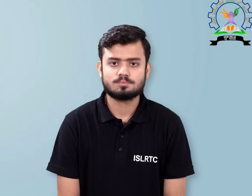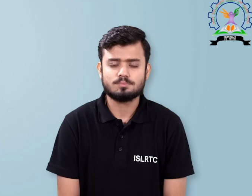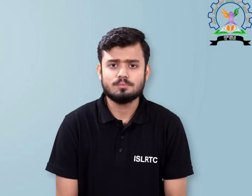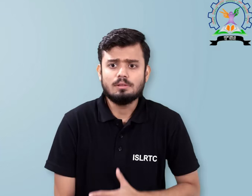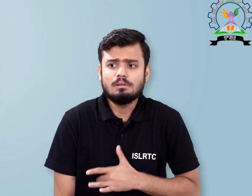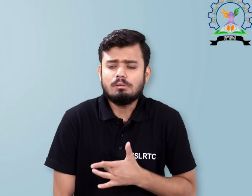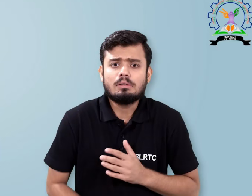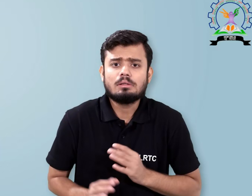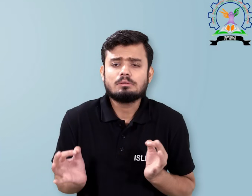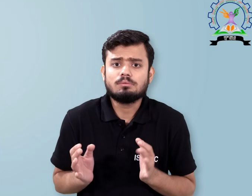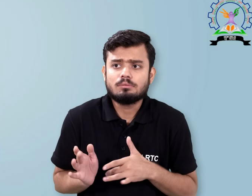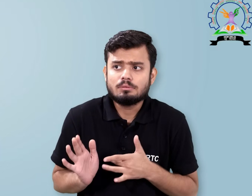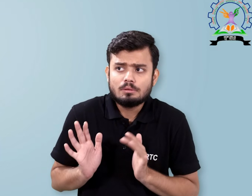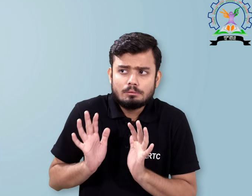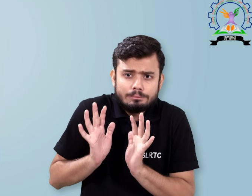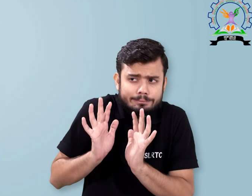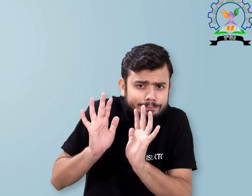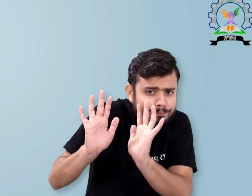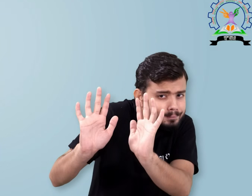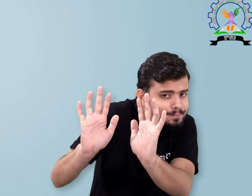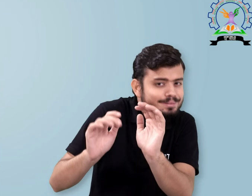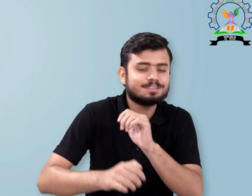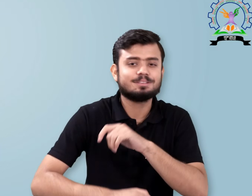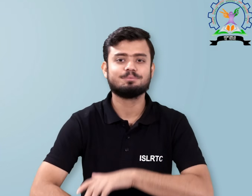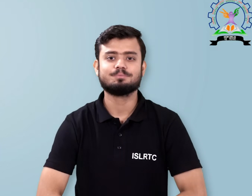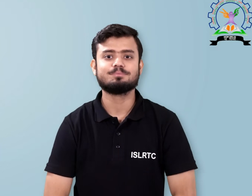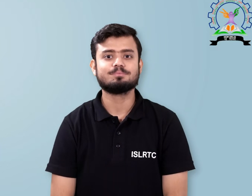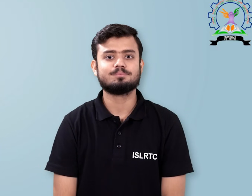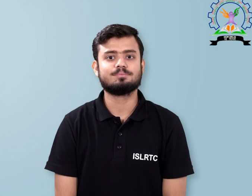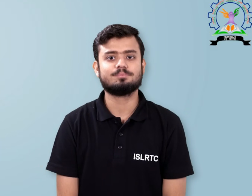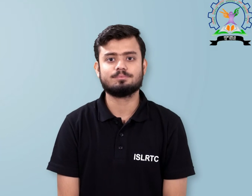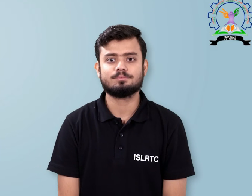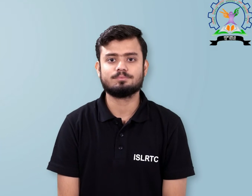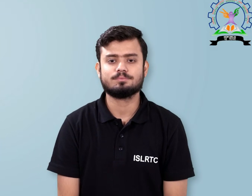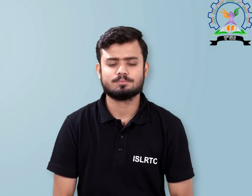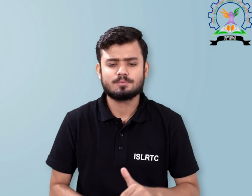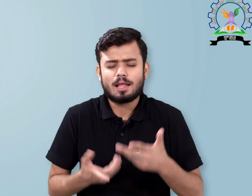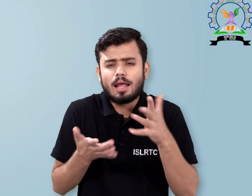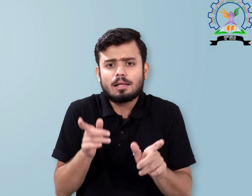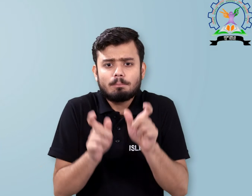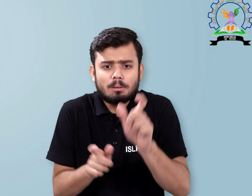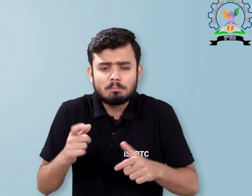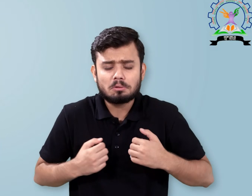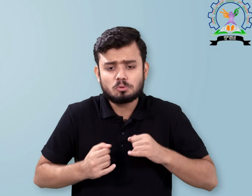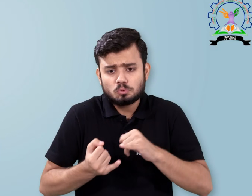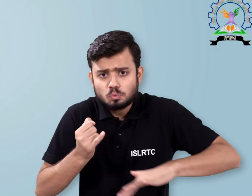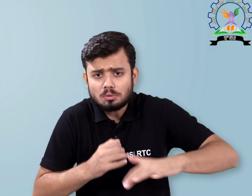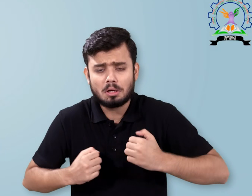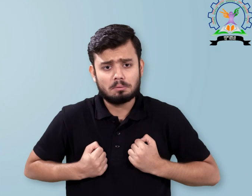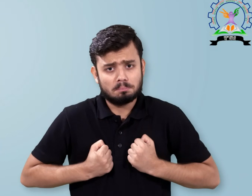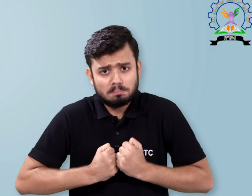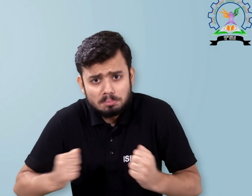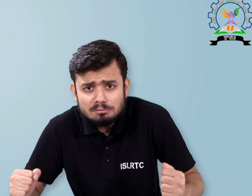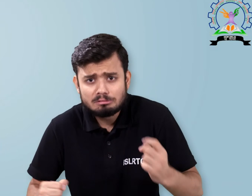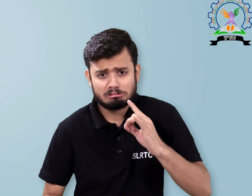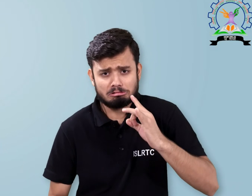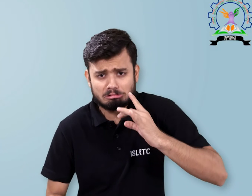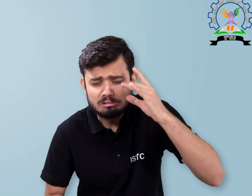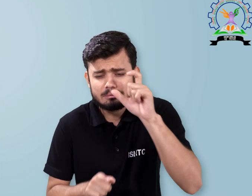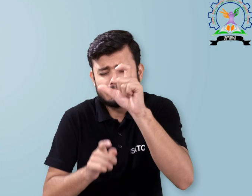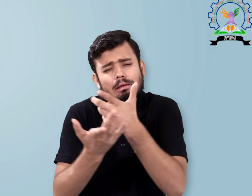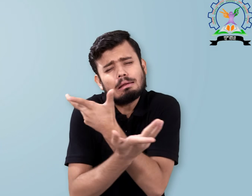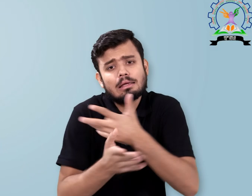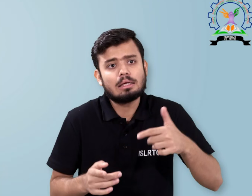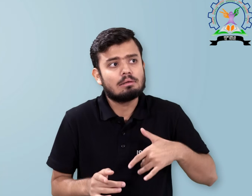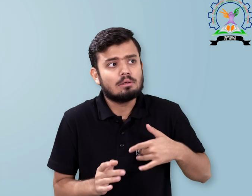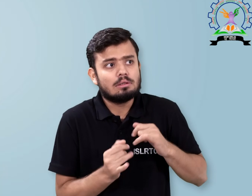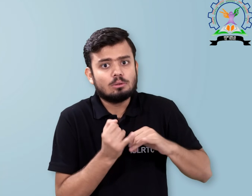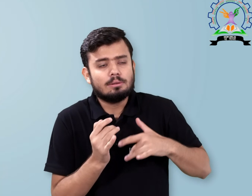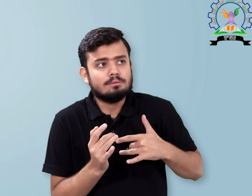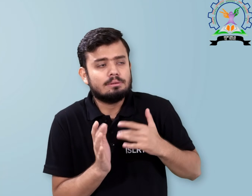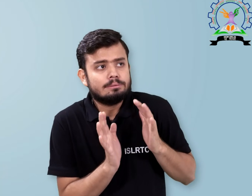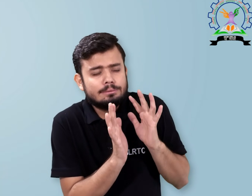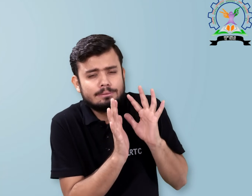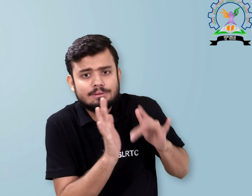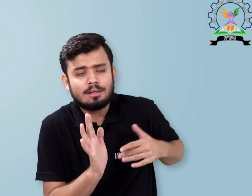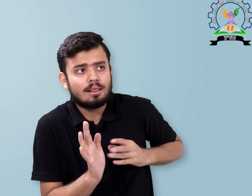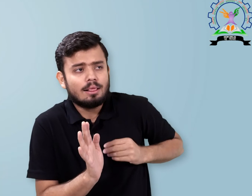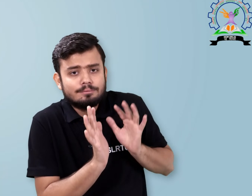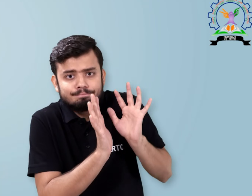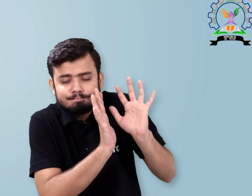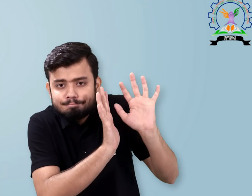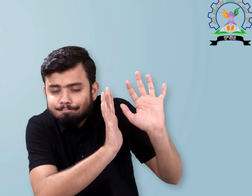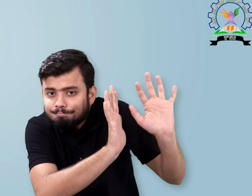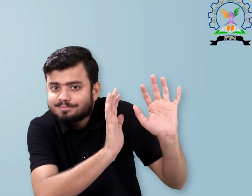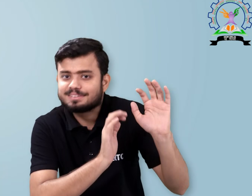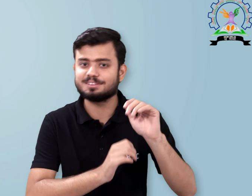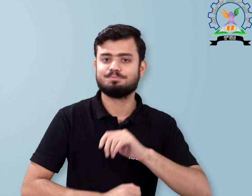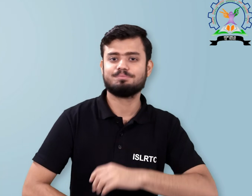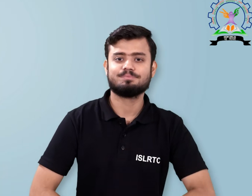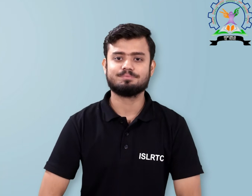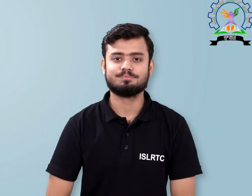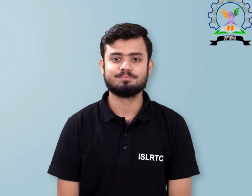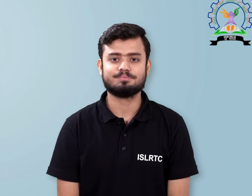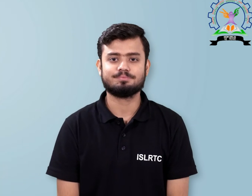Intimidating Something or someone that makes you feel scared or nervous.